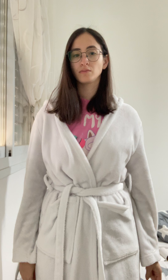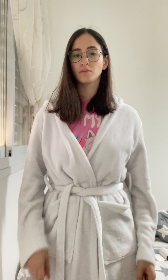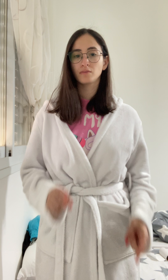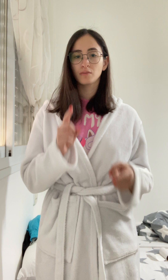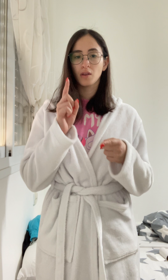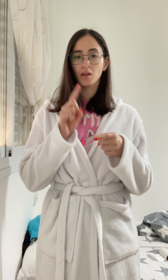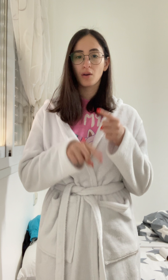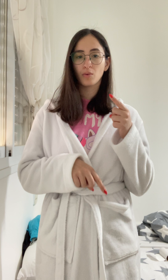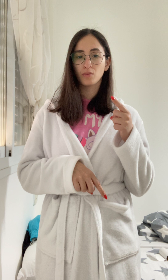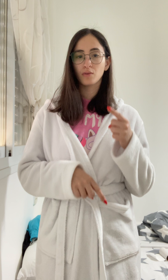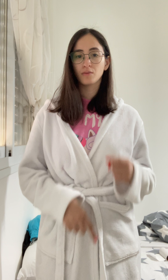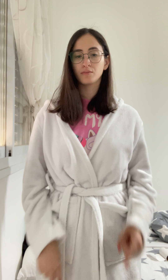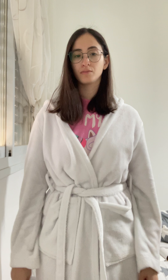טעות